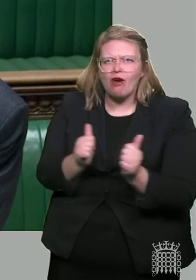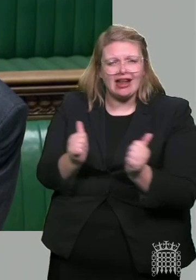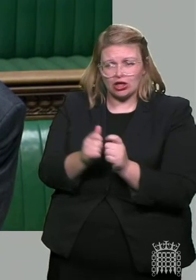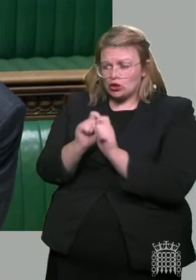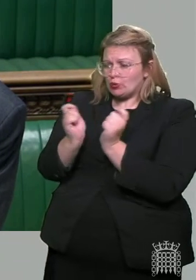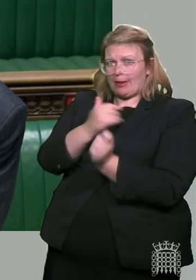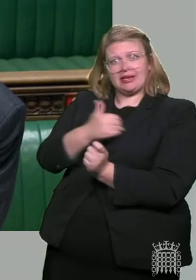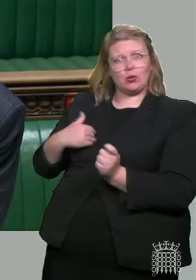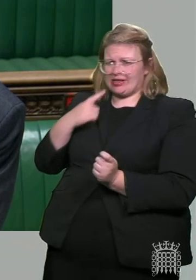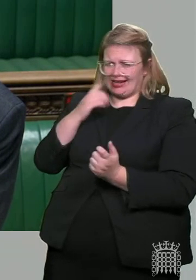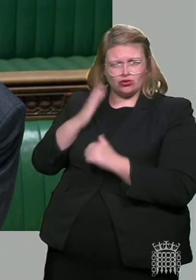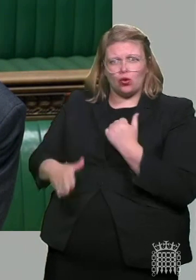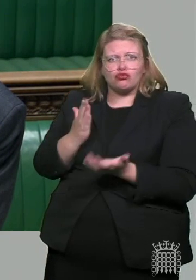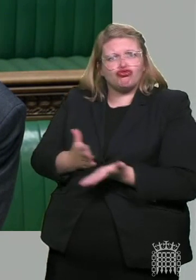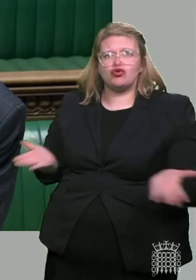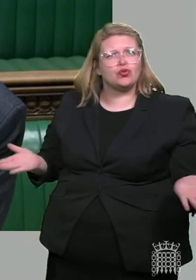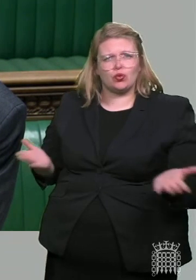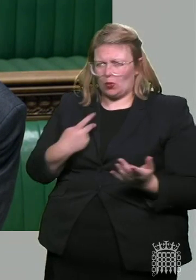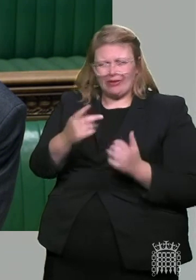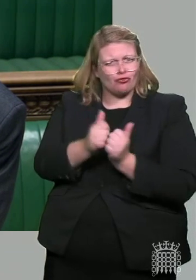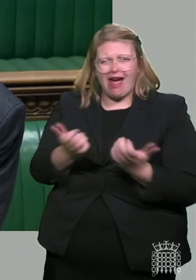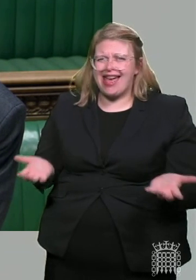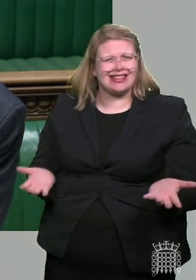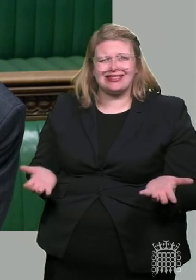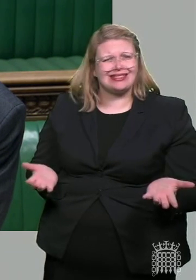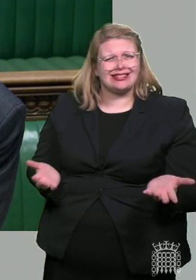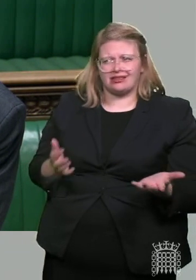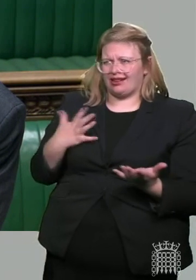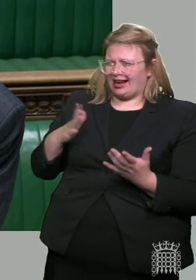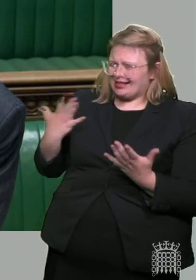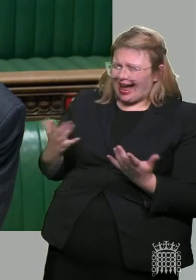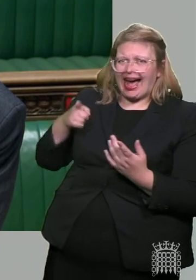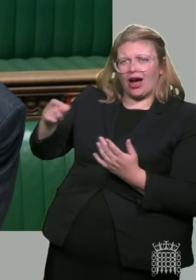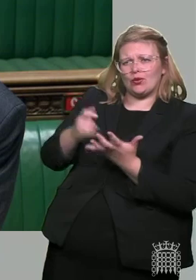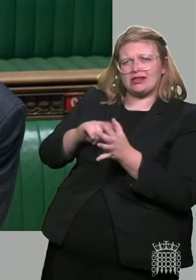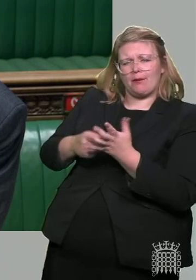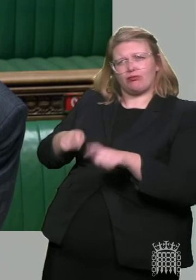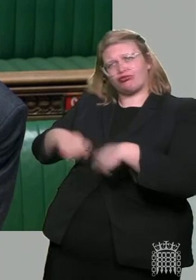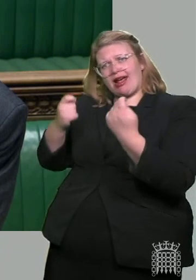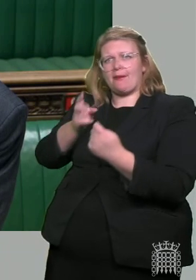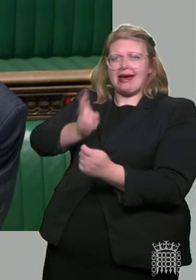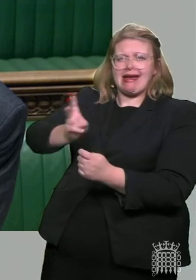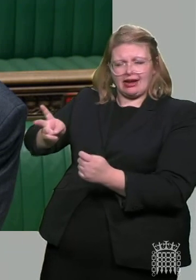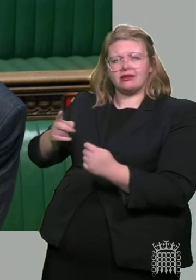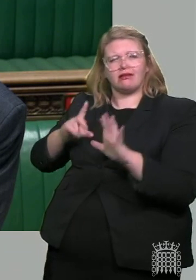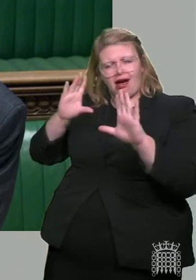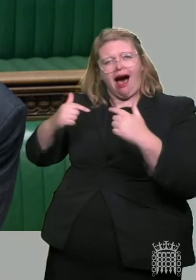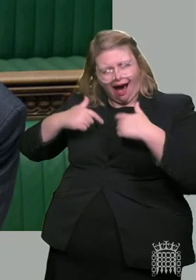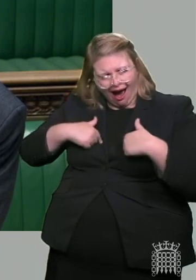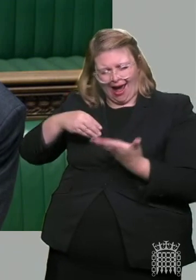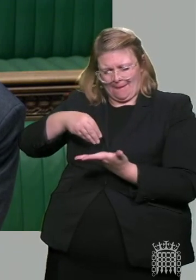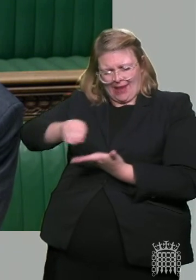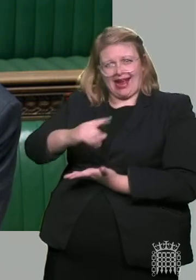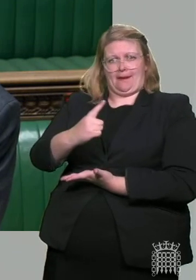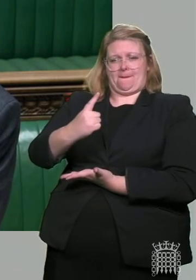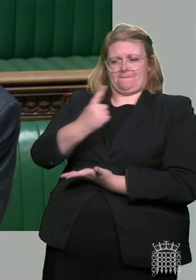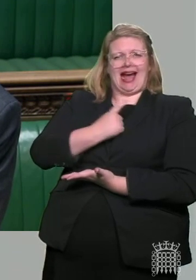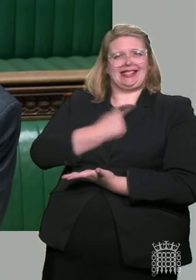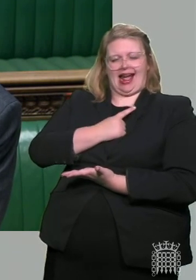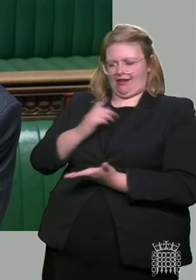As for the latest stuff that he is bringing up, he should know that I paid for Downing Street refurbishment personally.